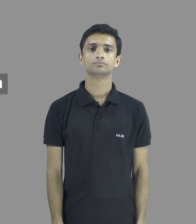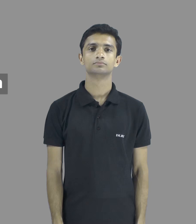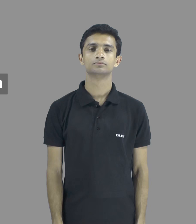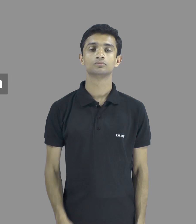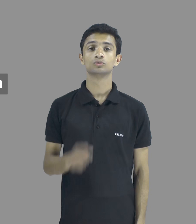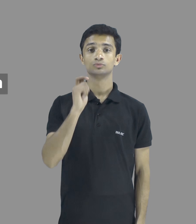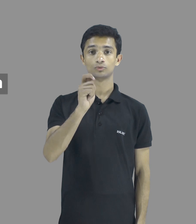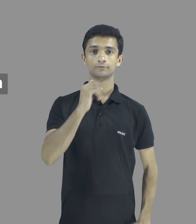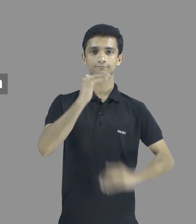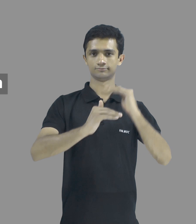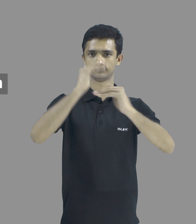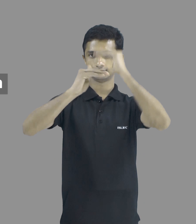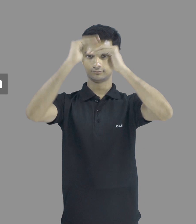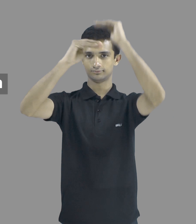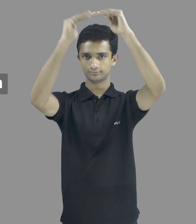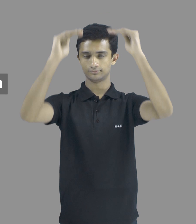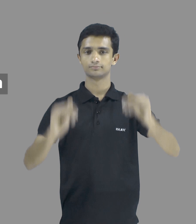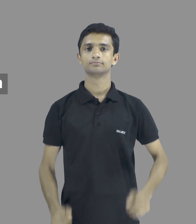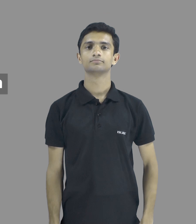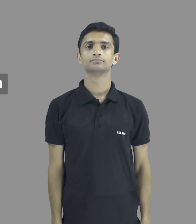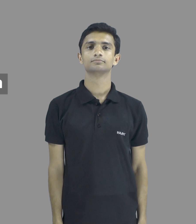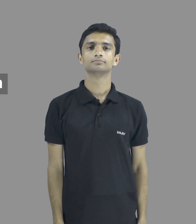Promotion